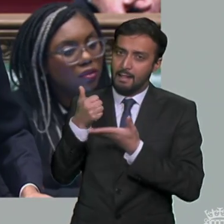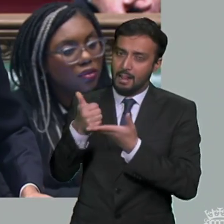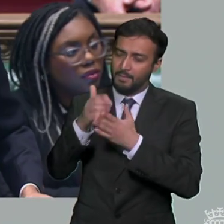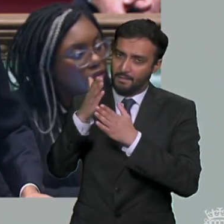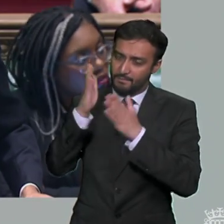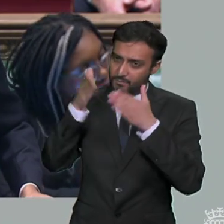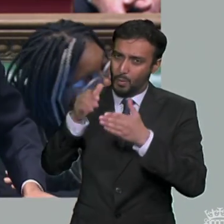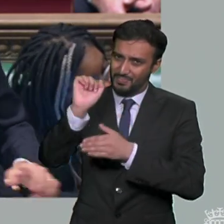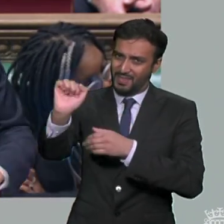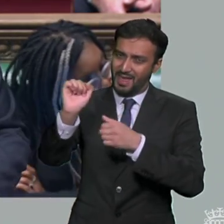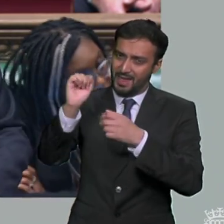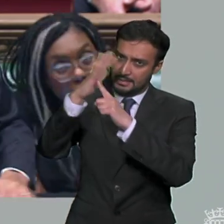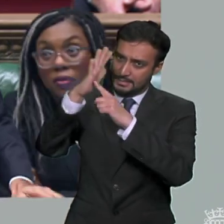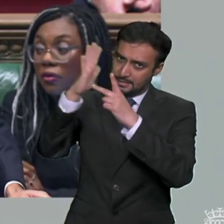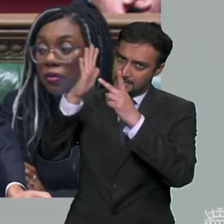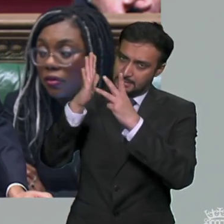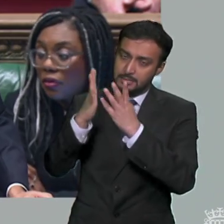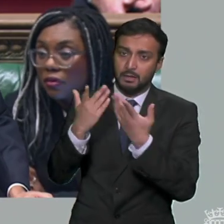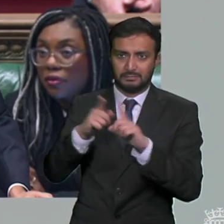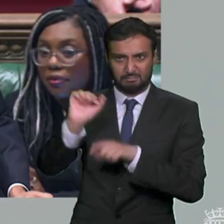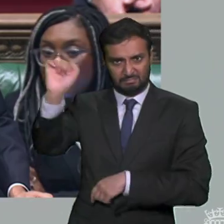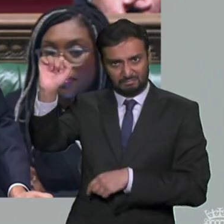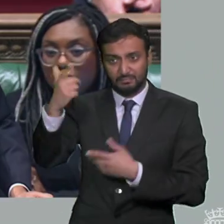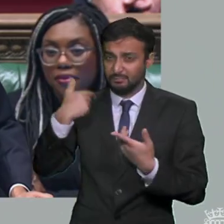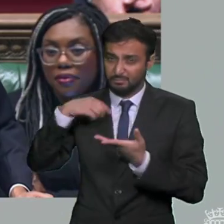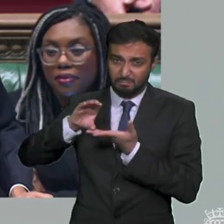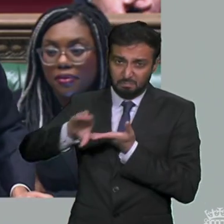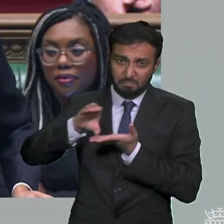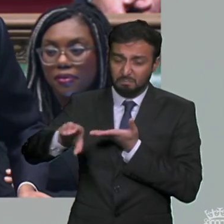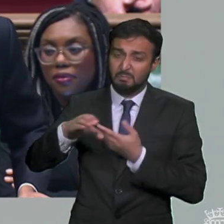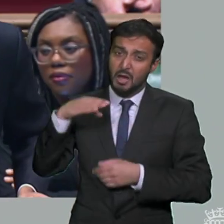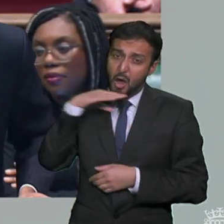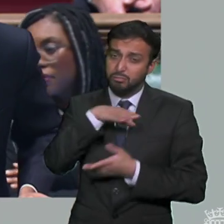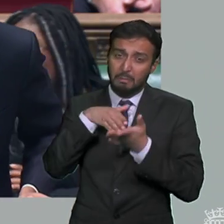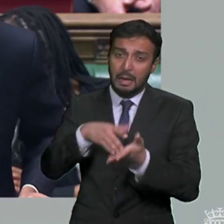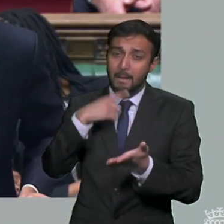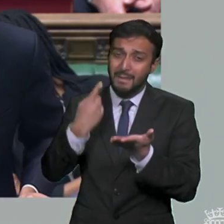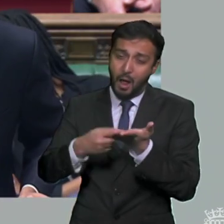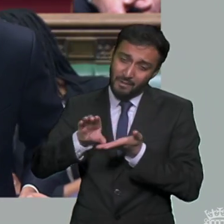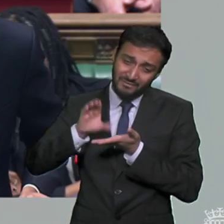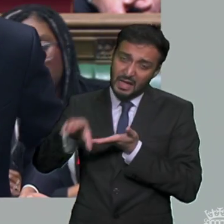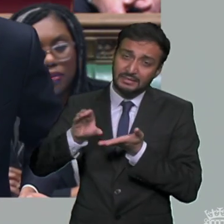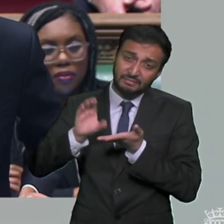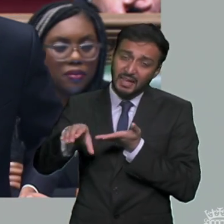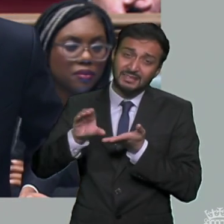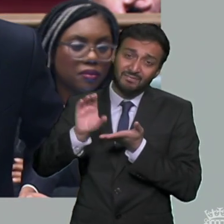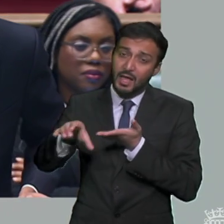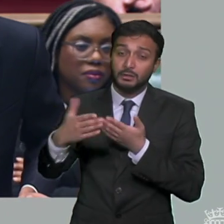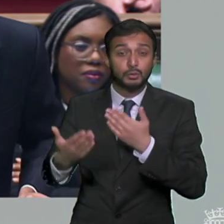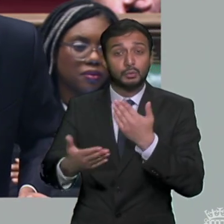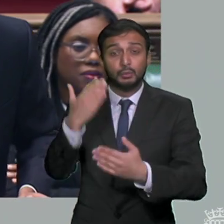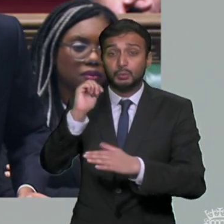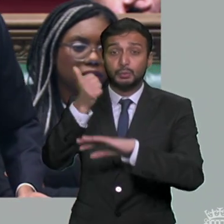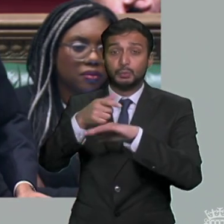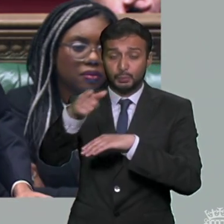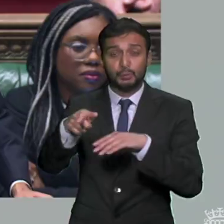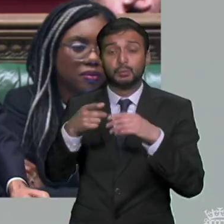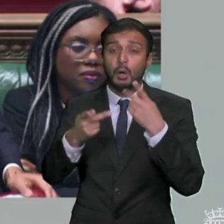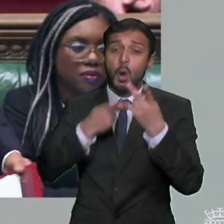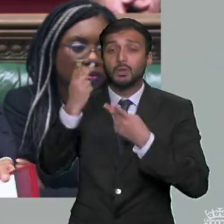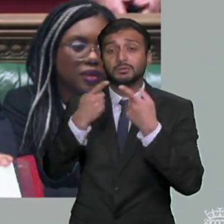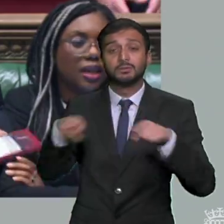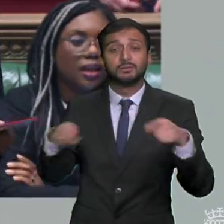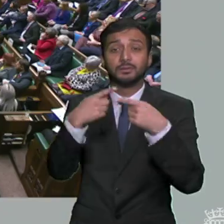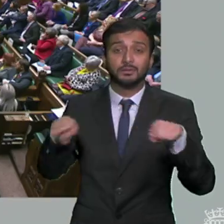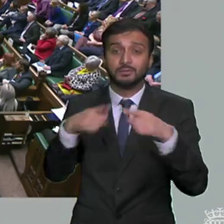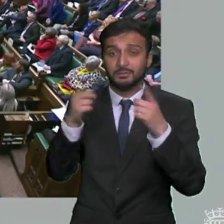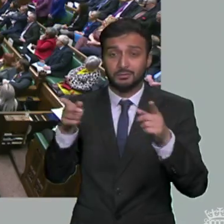That is indeed what we are doing in the honourable Gentleman’s own area: we are investing hundreds of millions of pounds in a growth deal and ensuring that with the new concert hall we can enshrine Edinburgh’s reputation as a city of culture.